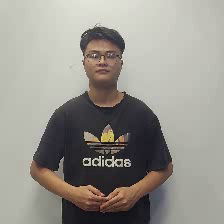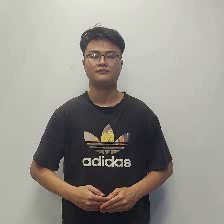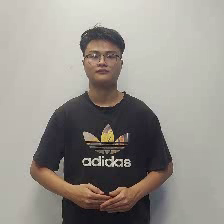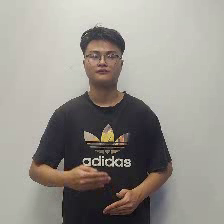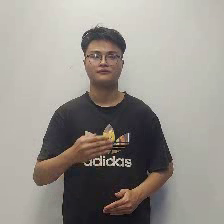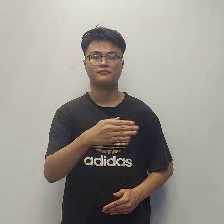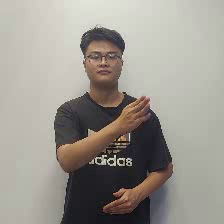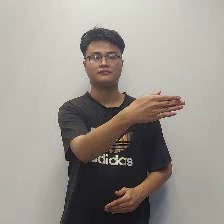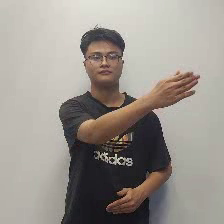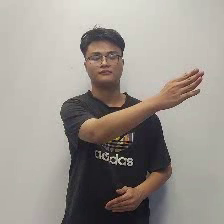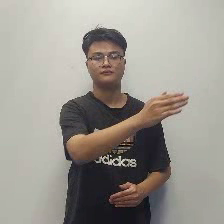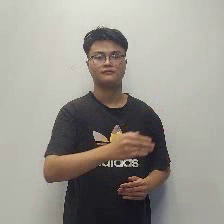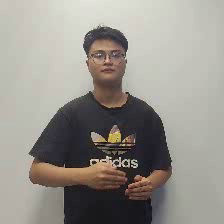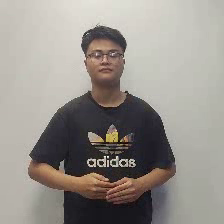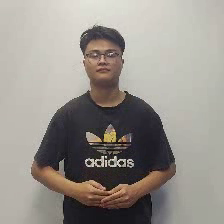Cá